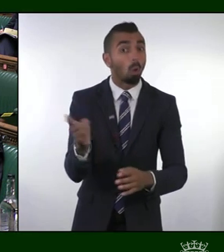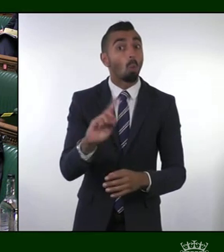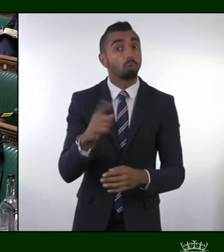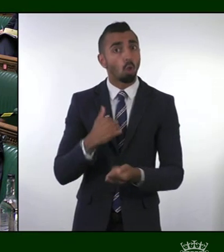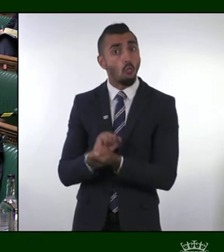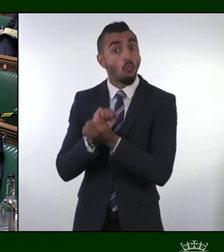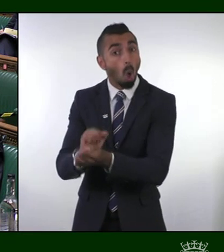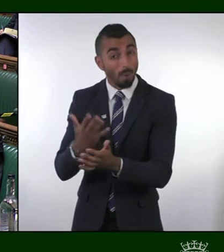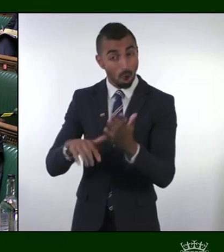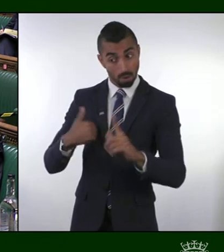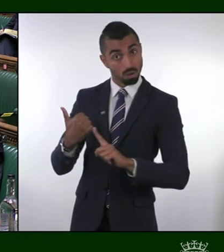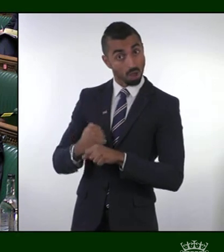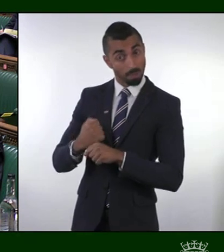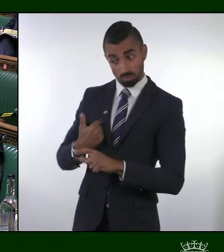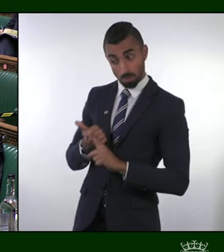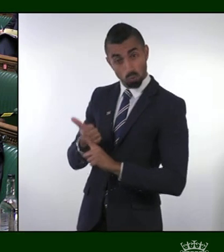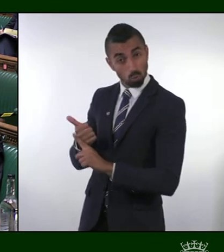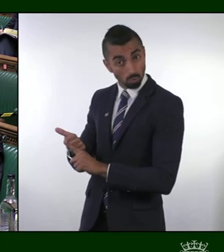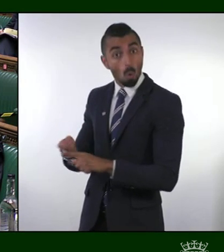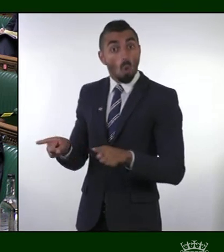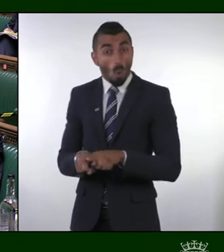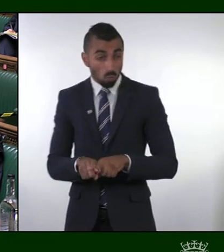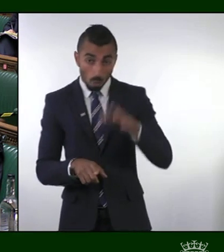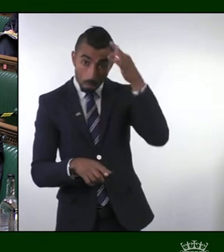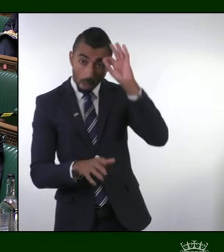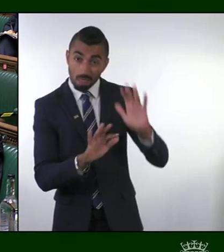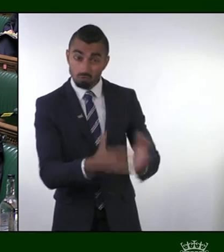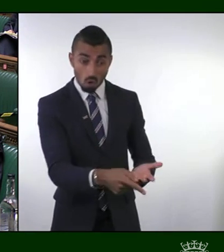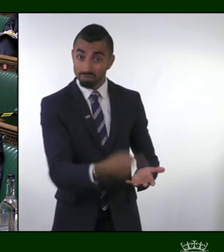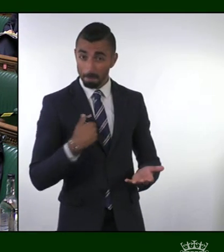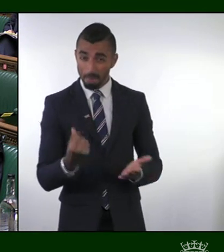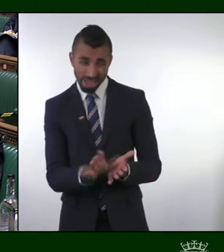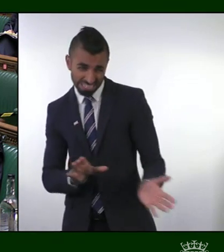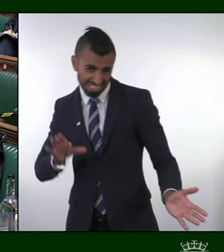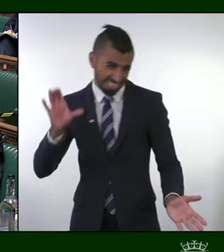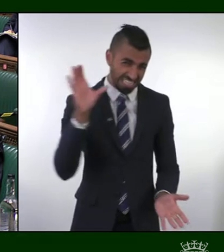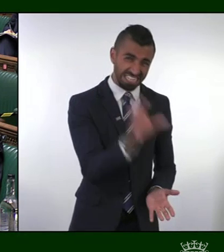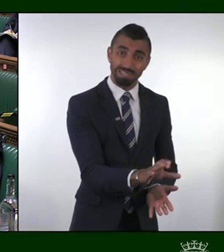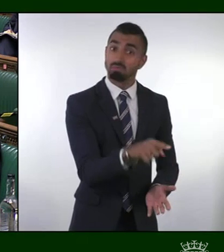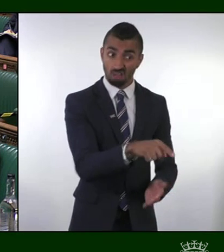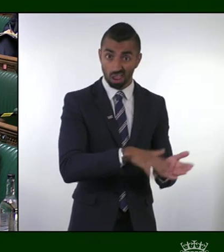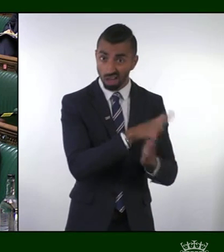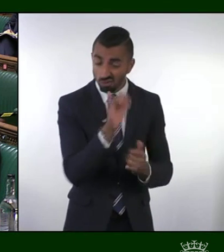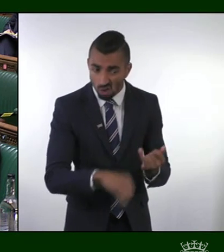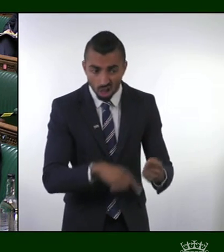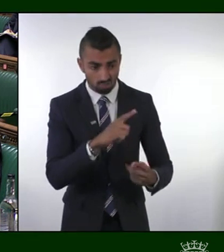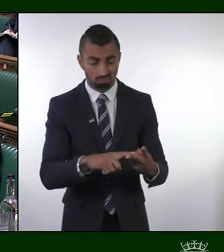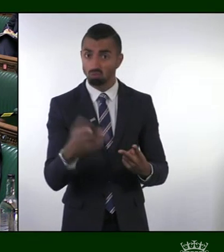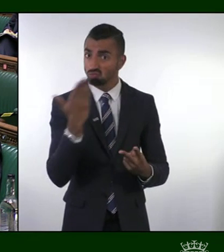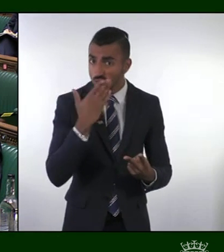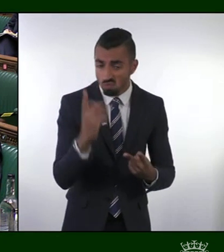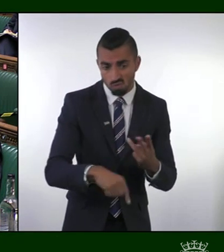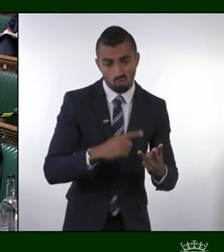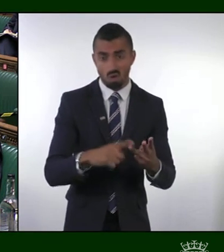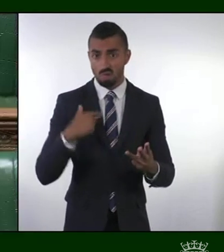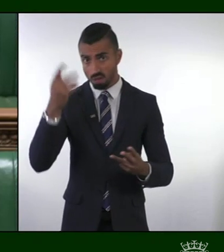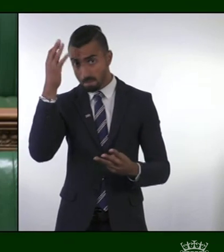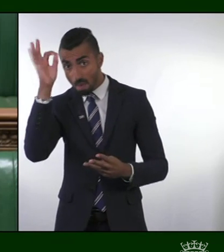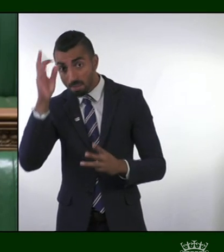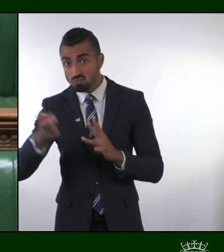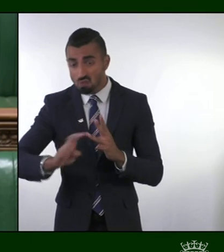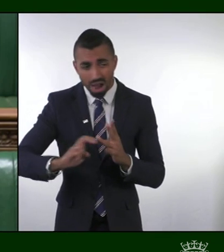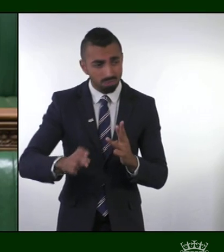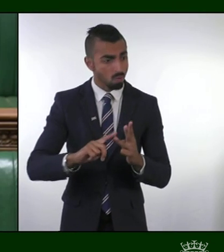And we supported public services, with new funding for the NHS, schools, public transport and local authorities.